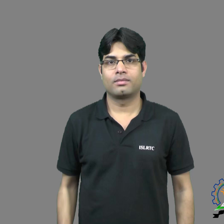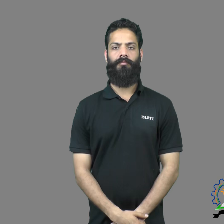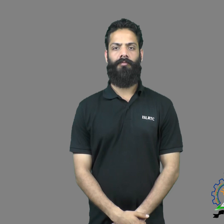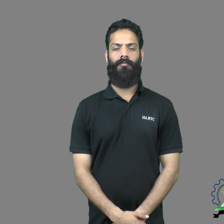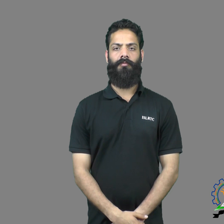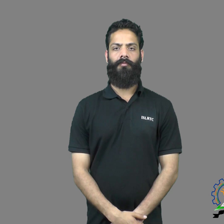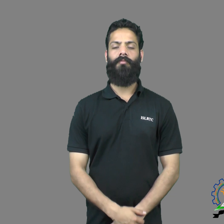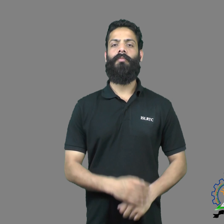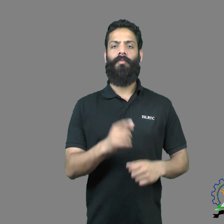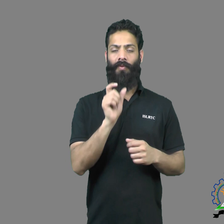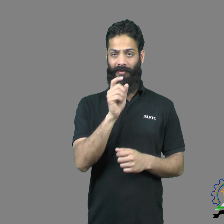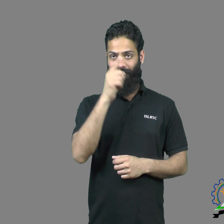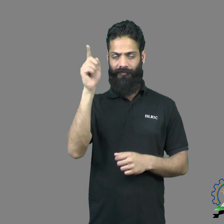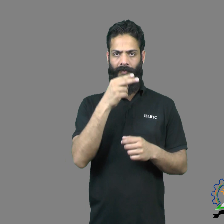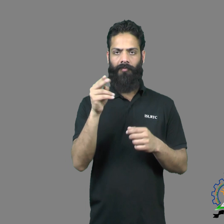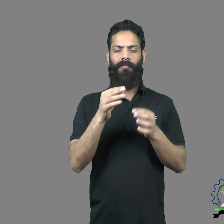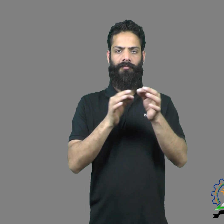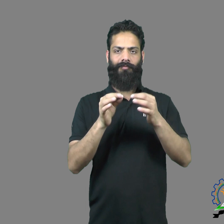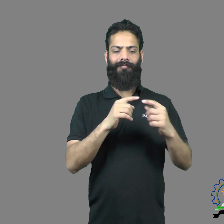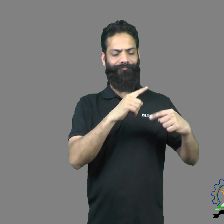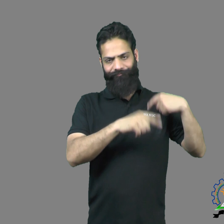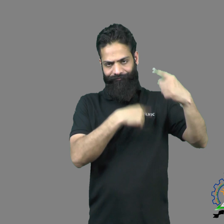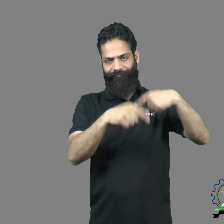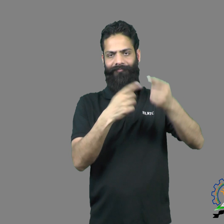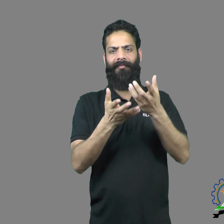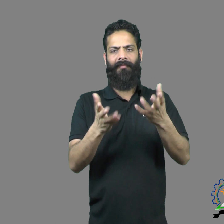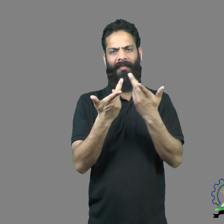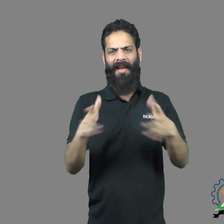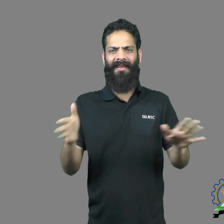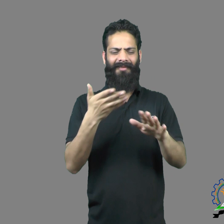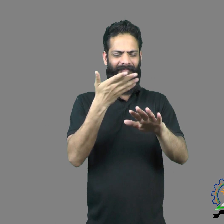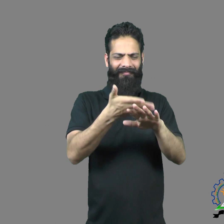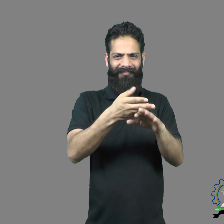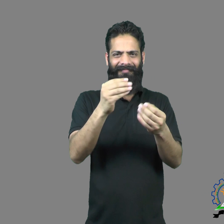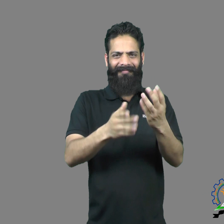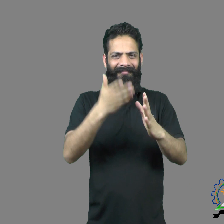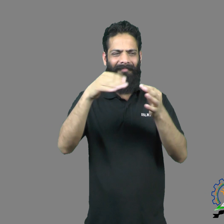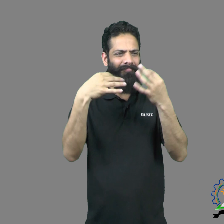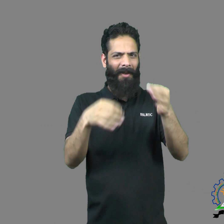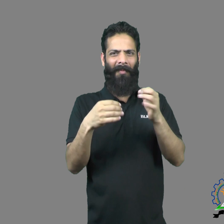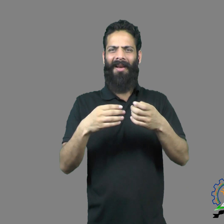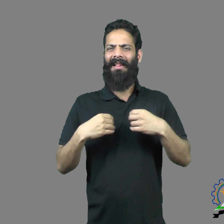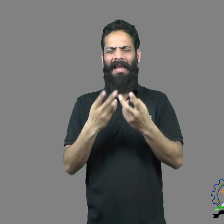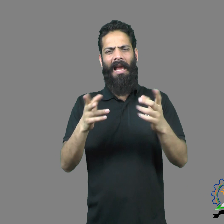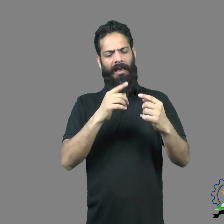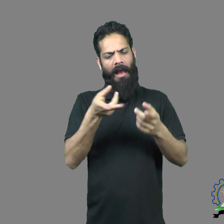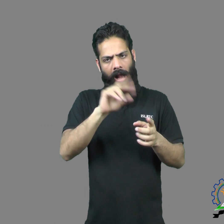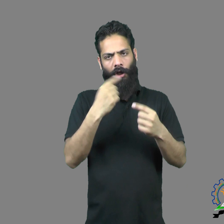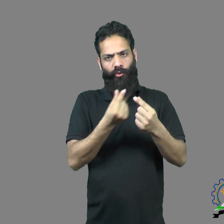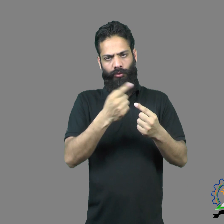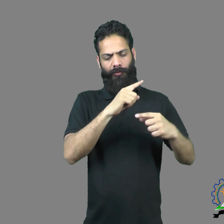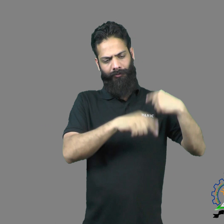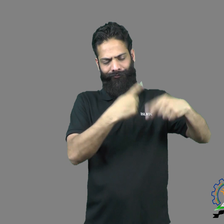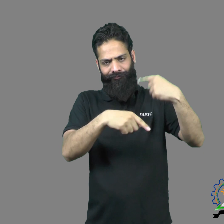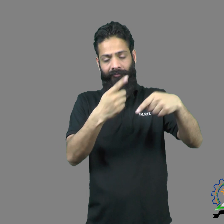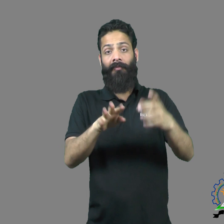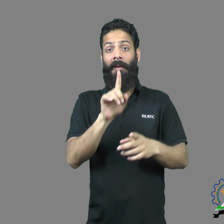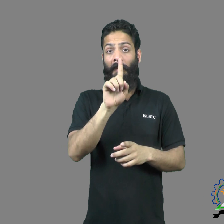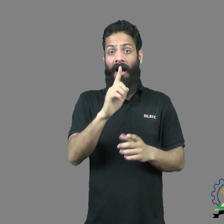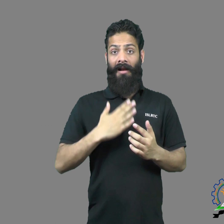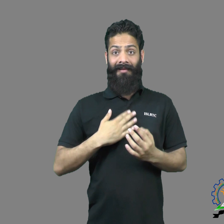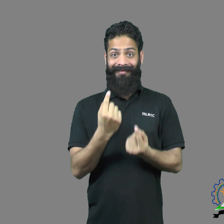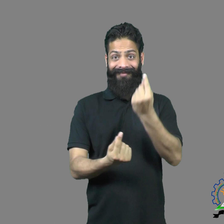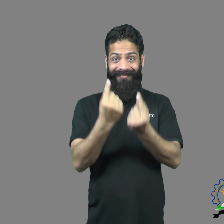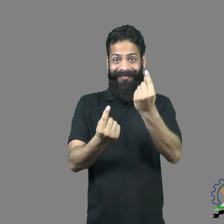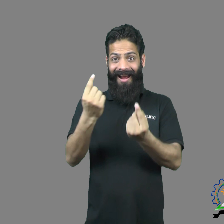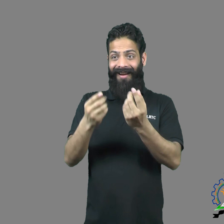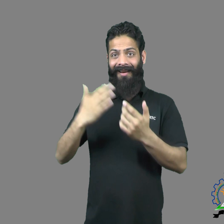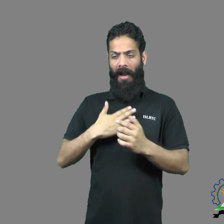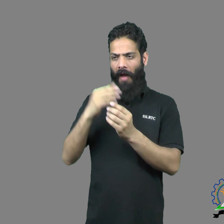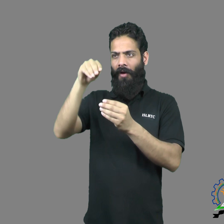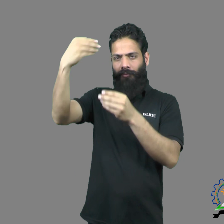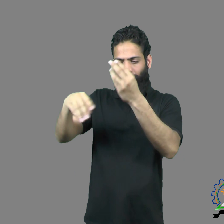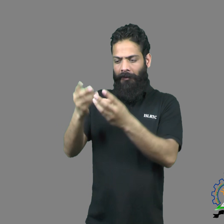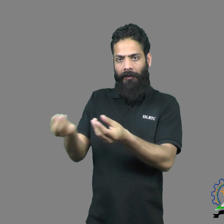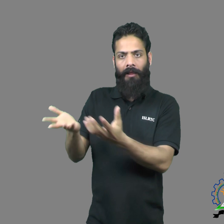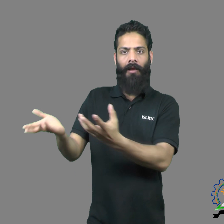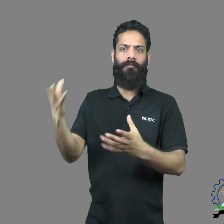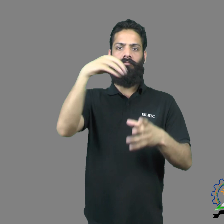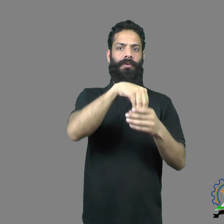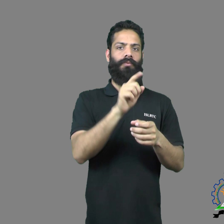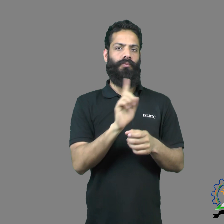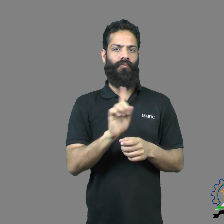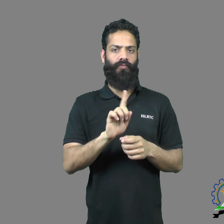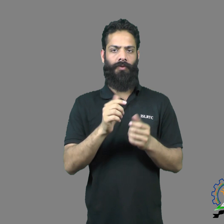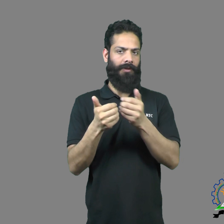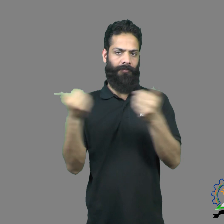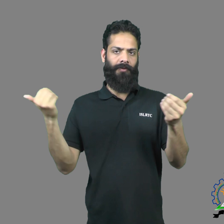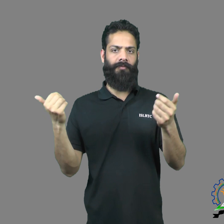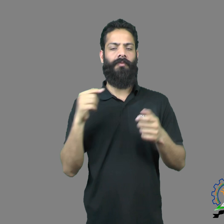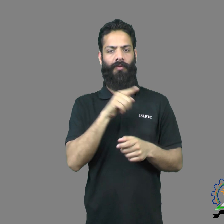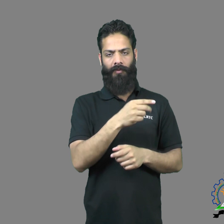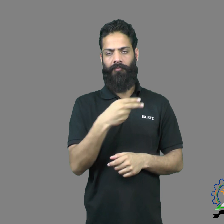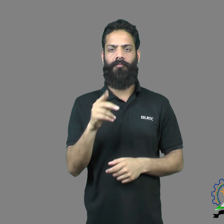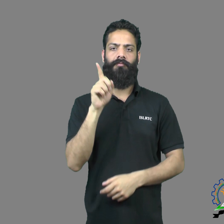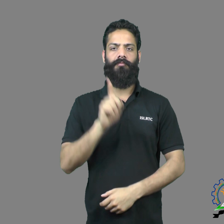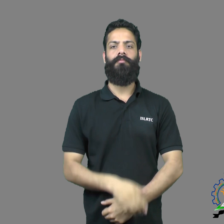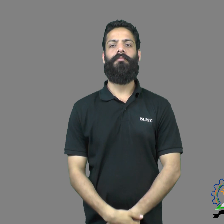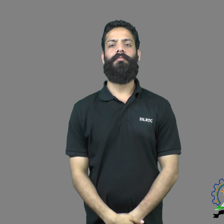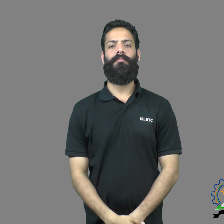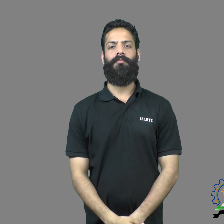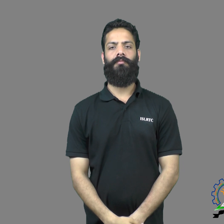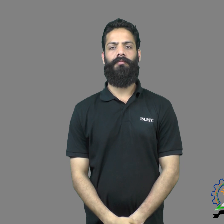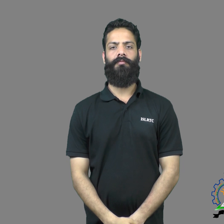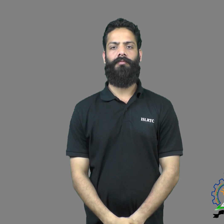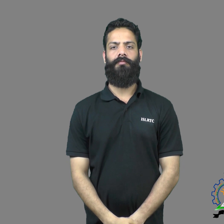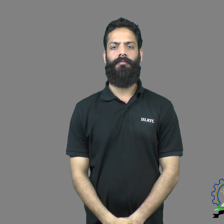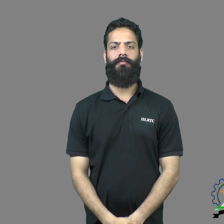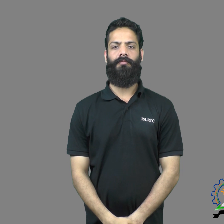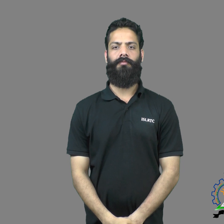Recyclables